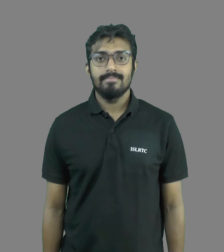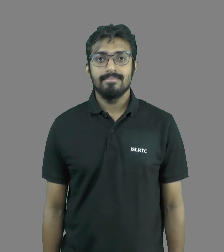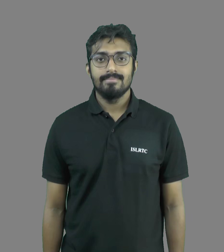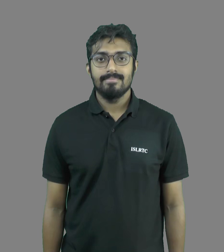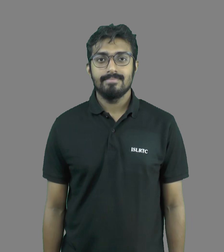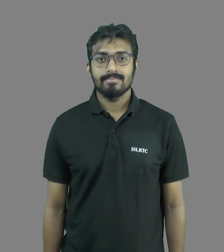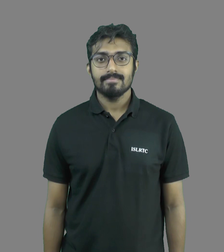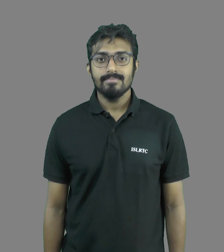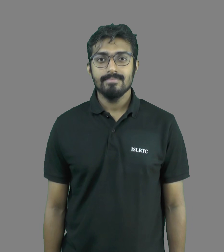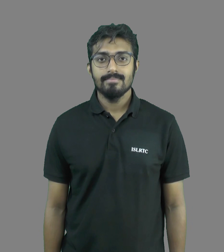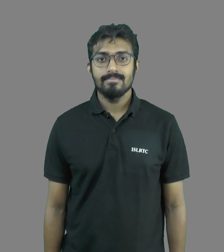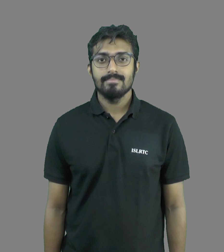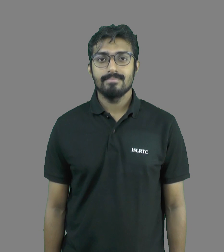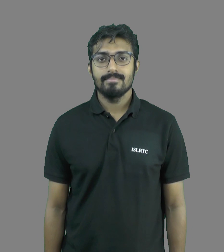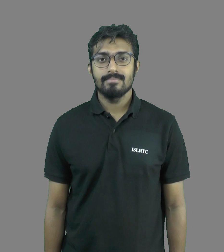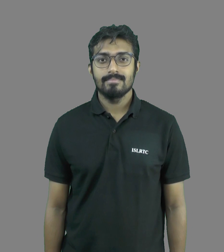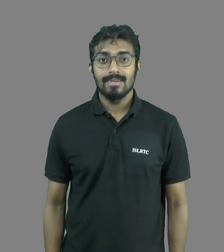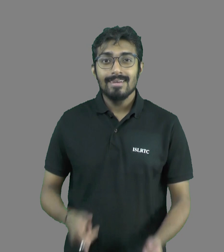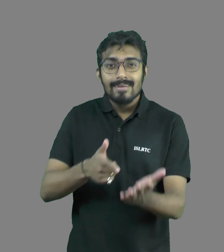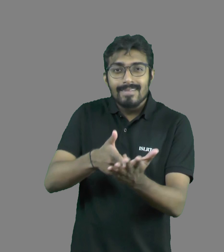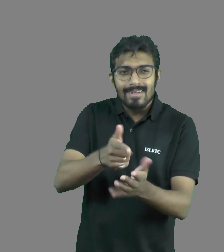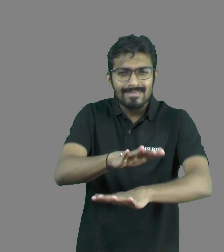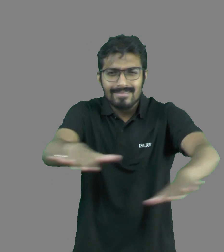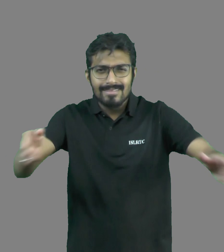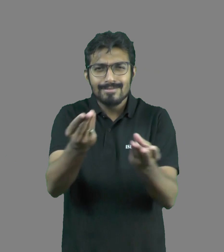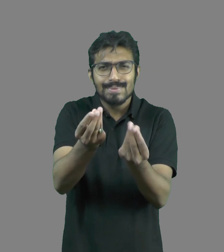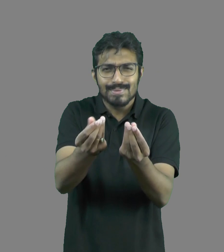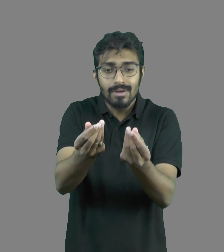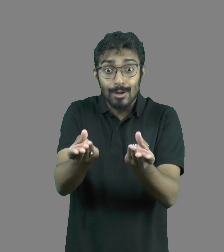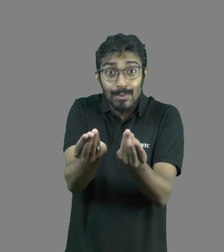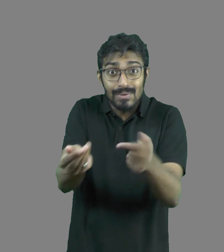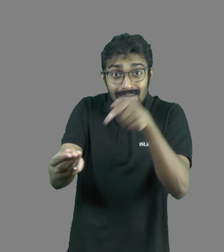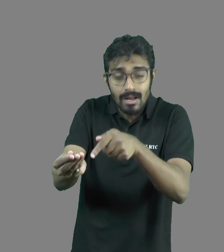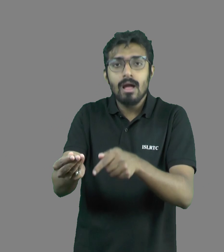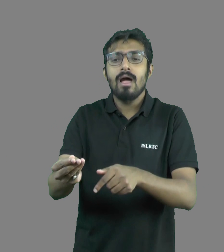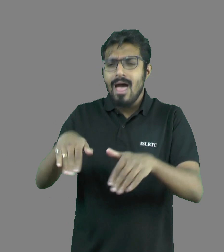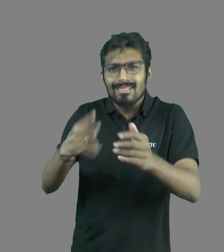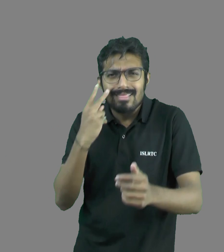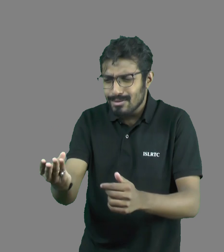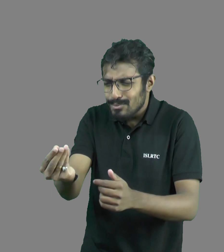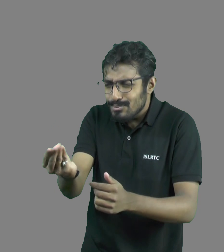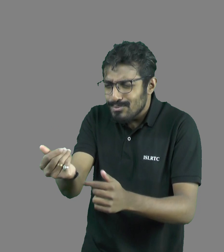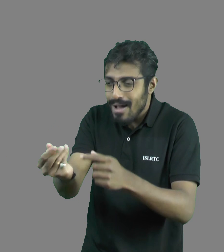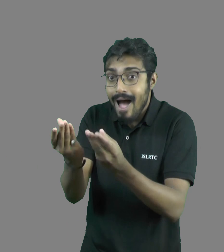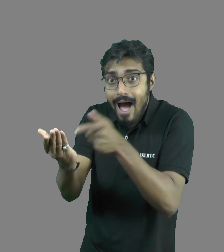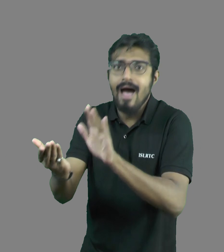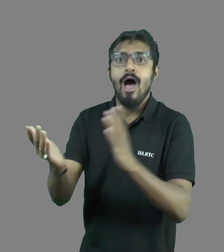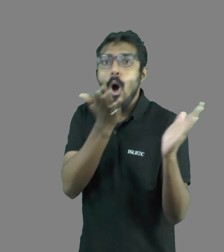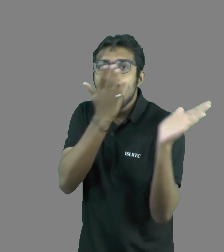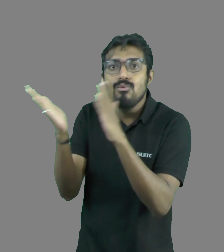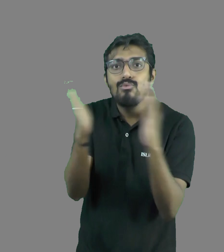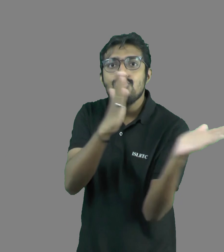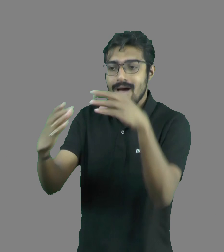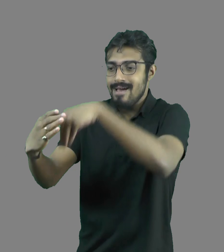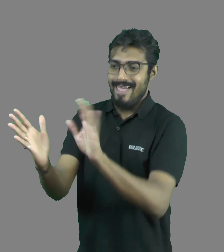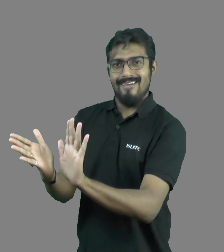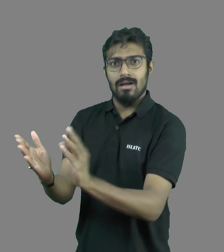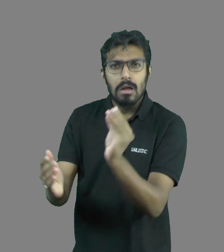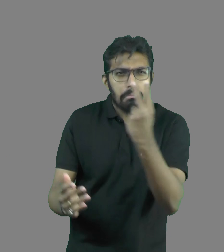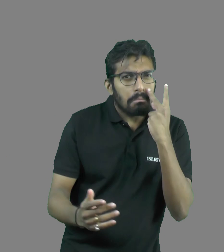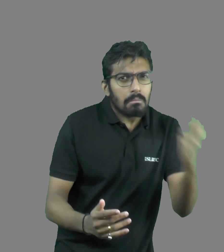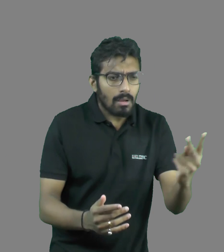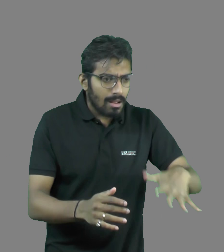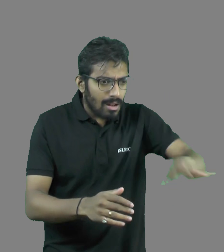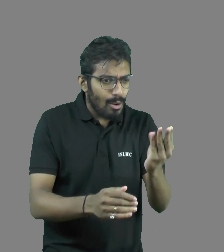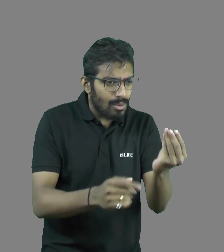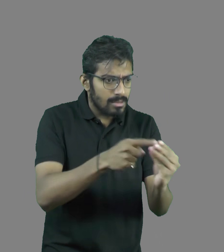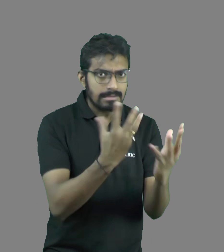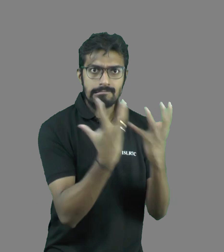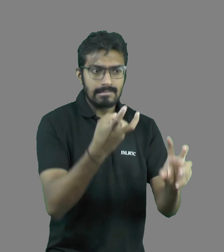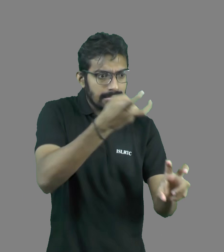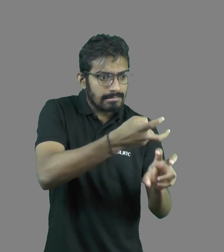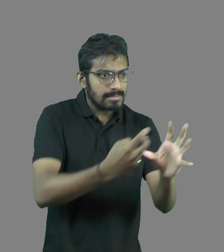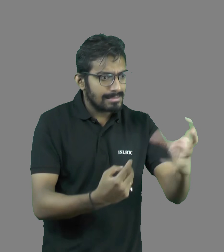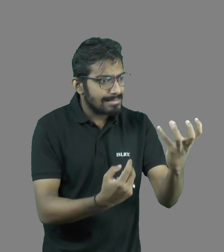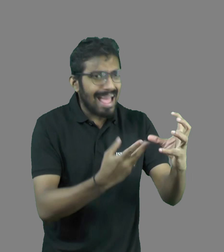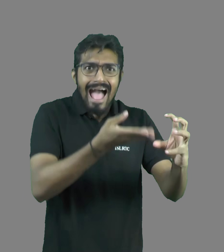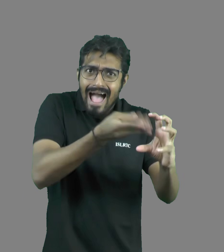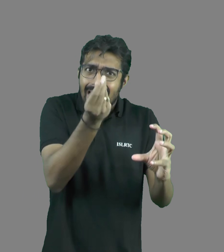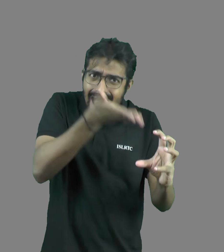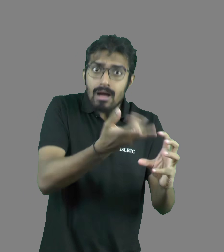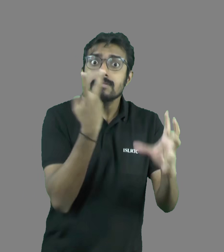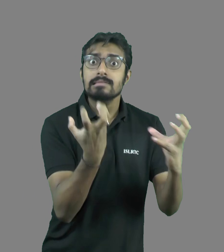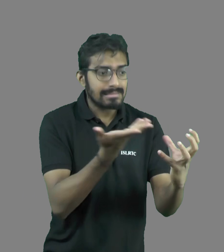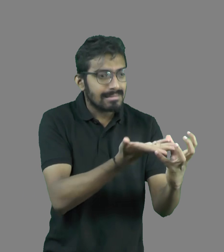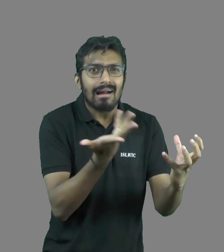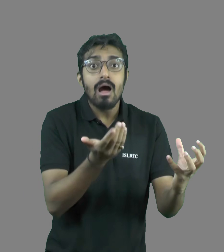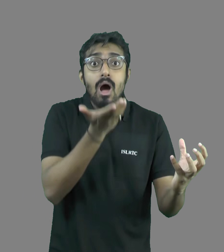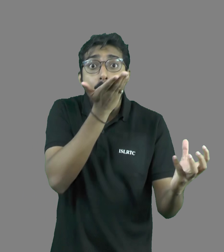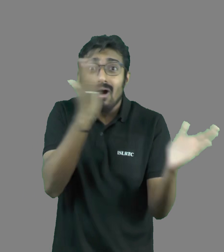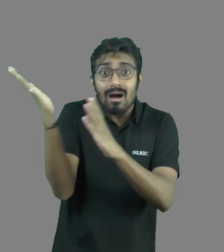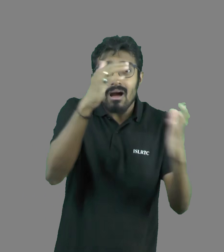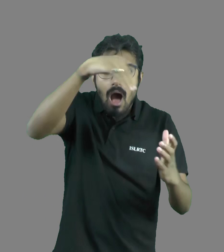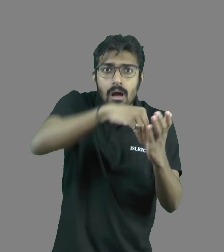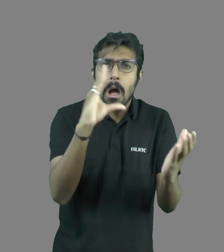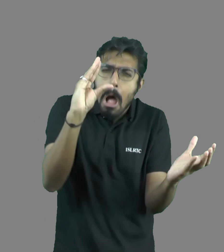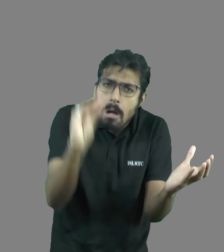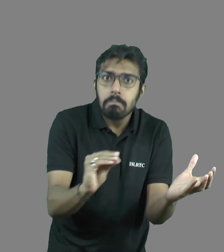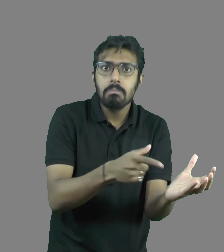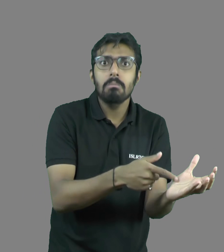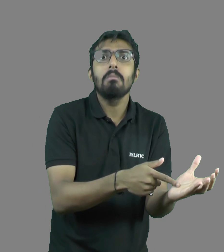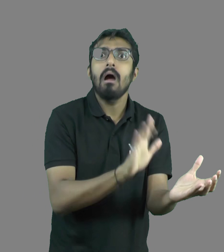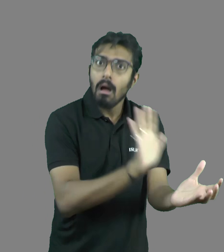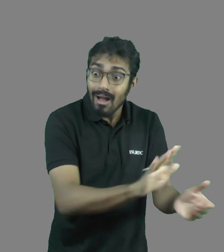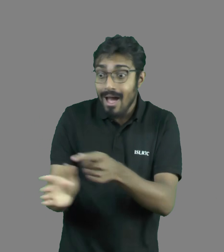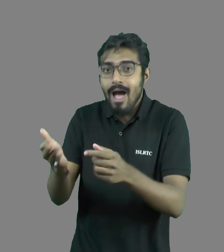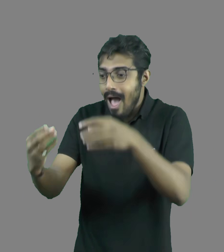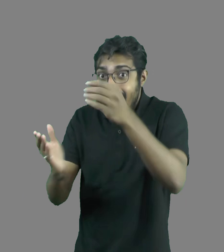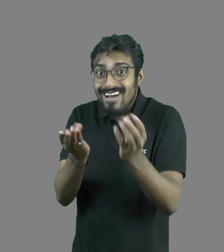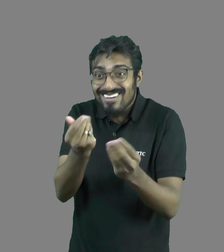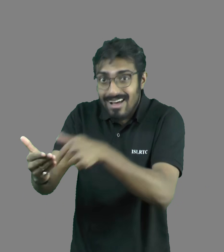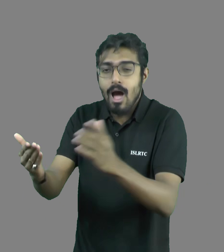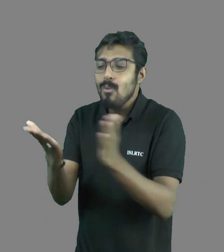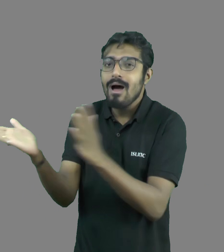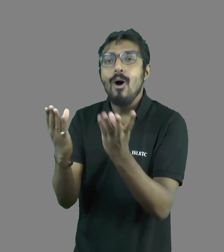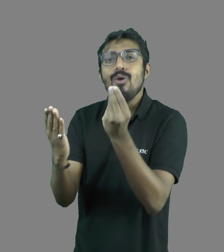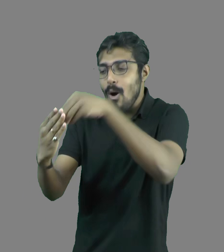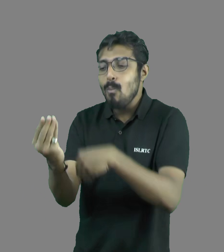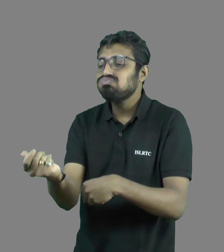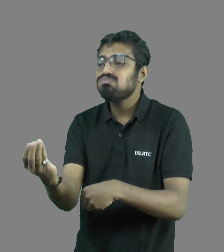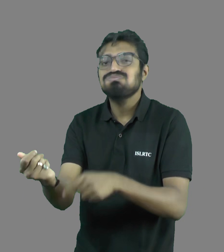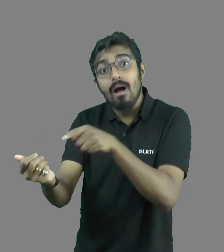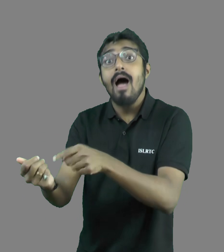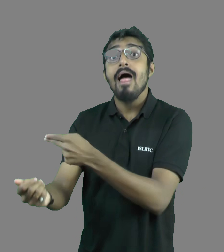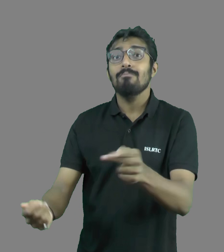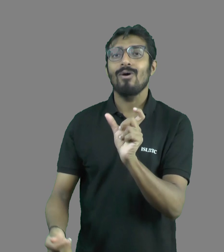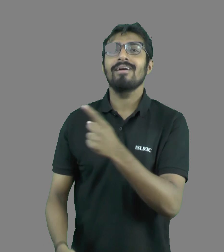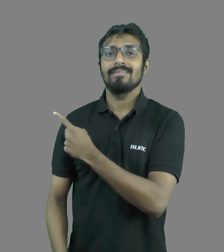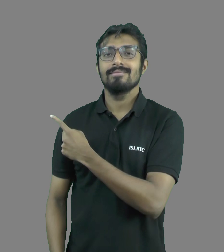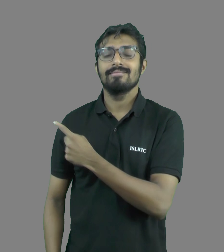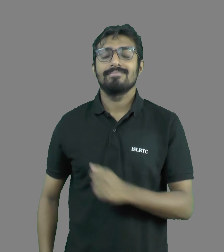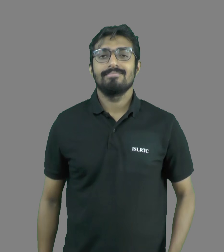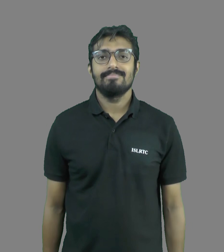Soil Air